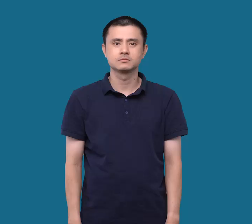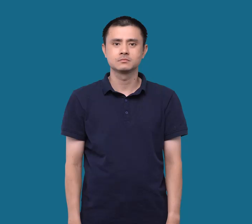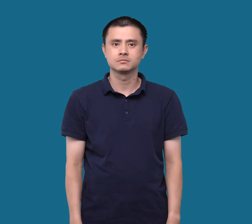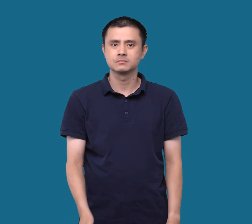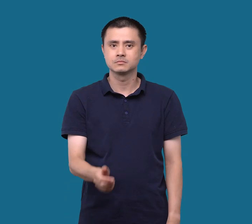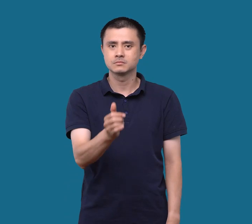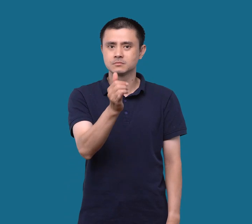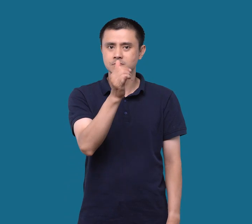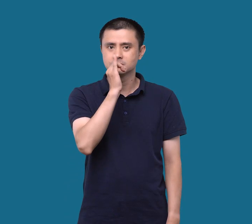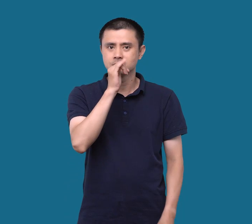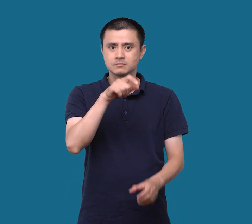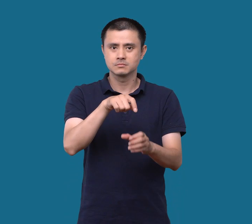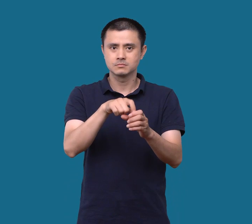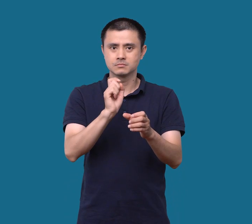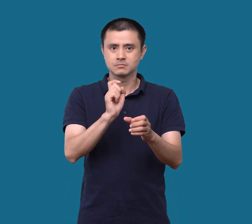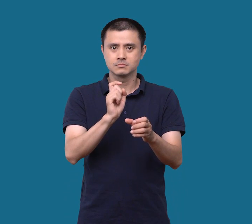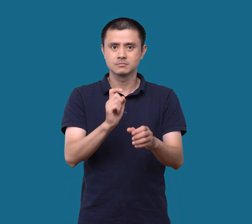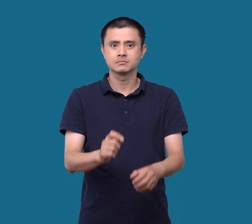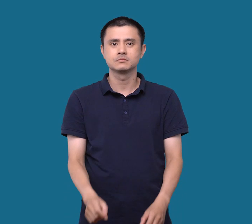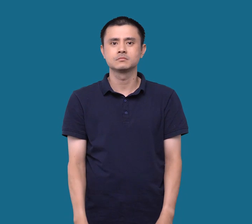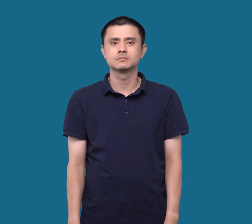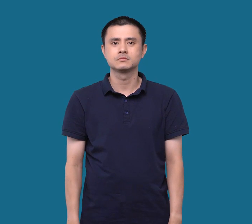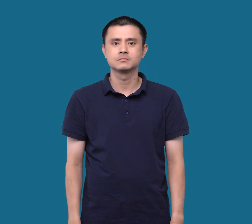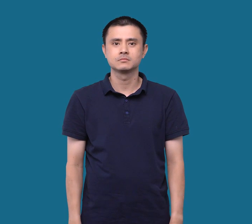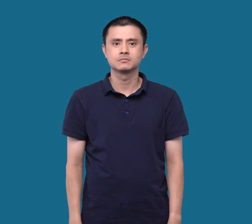lon bia